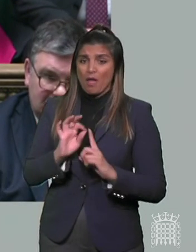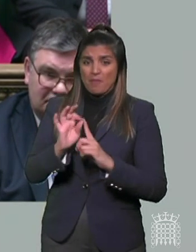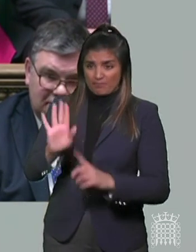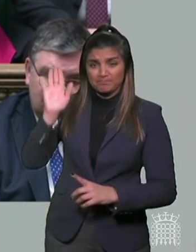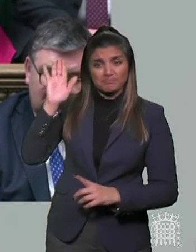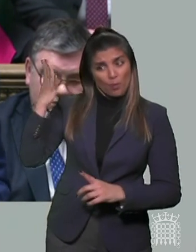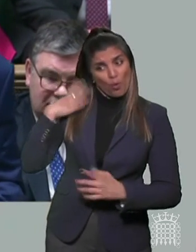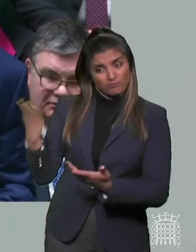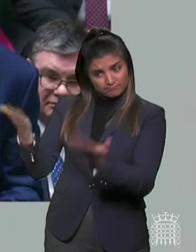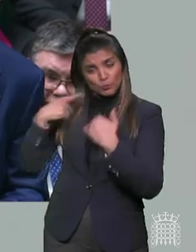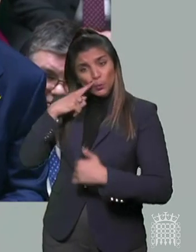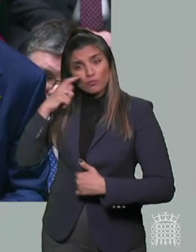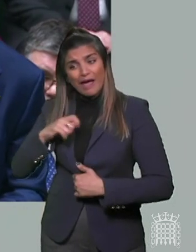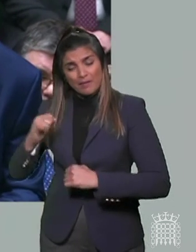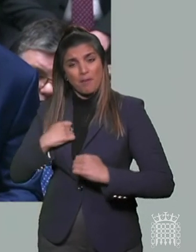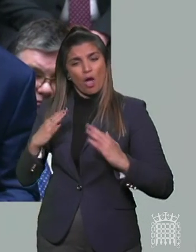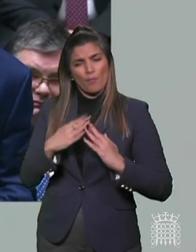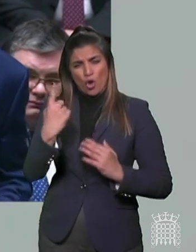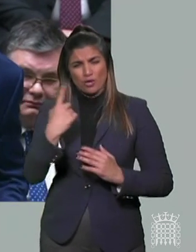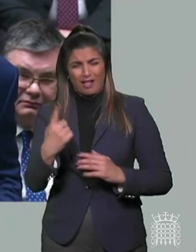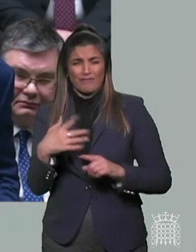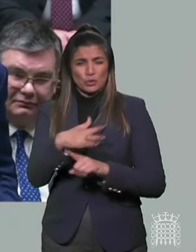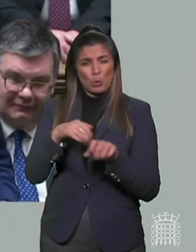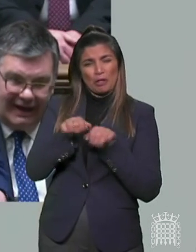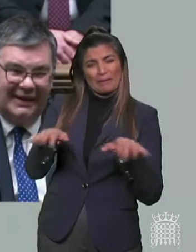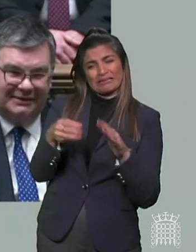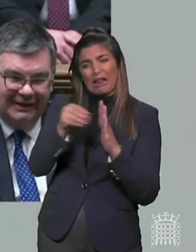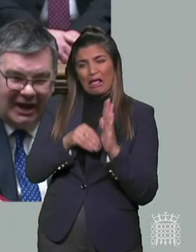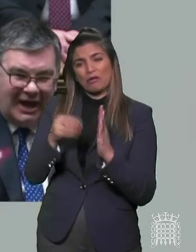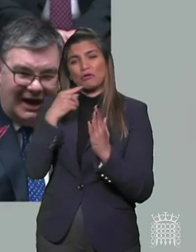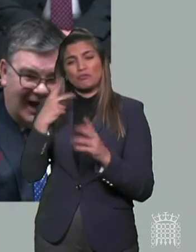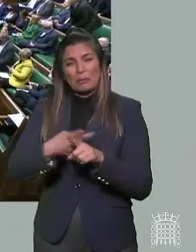While the right honourable Lady is in her social media echo chamber, that is what this Government are doing.